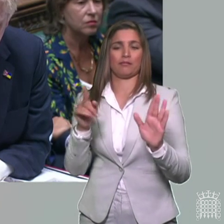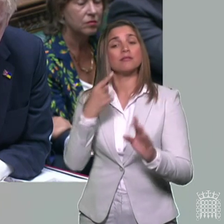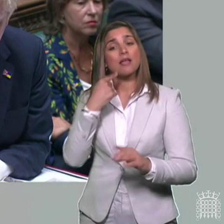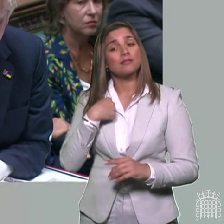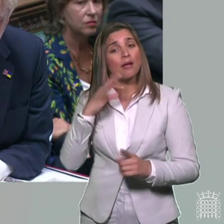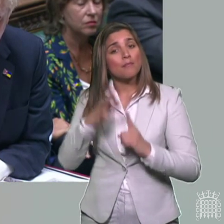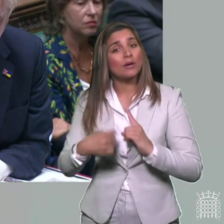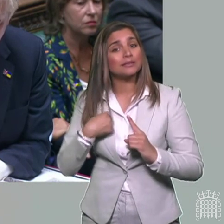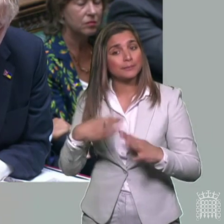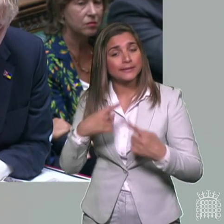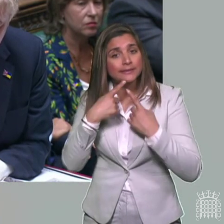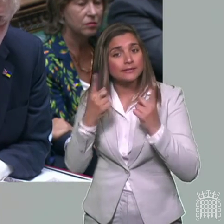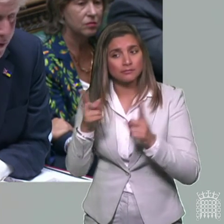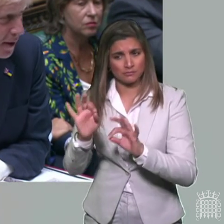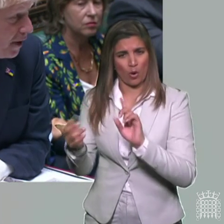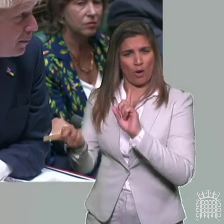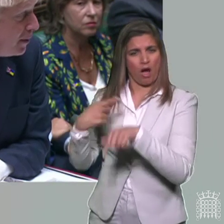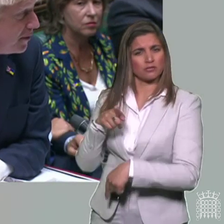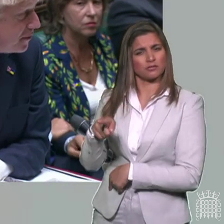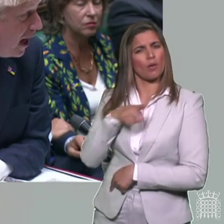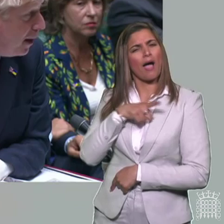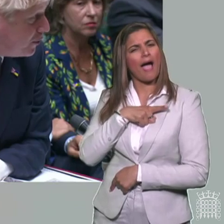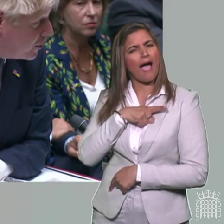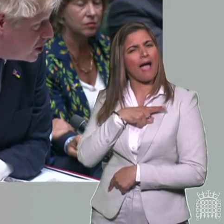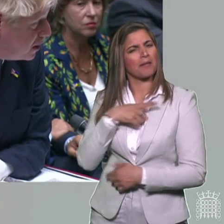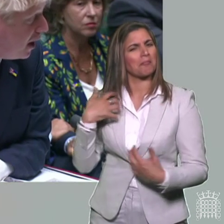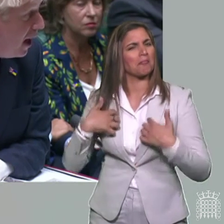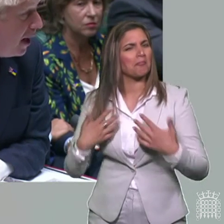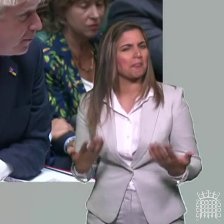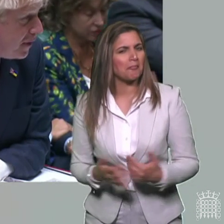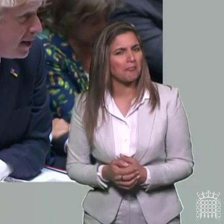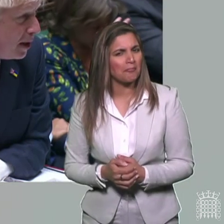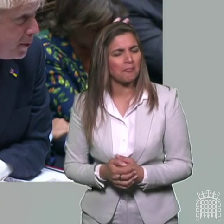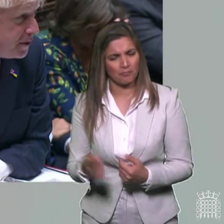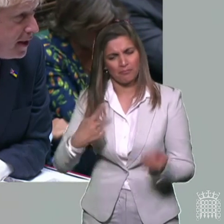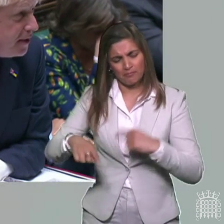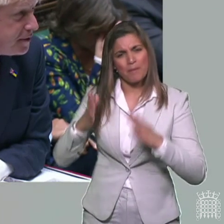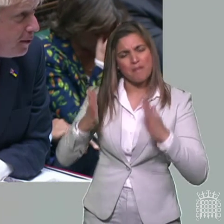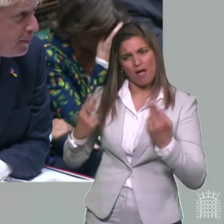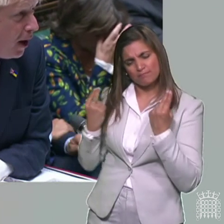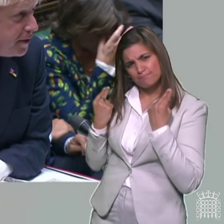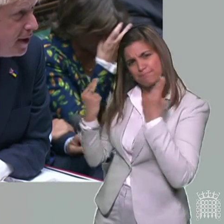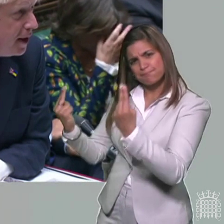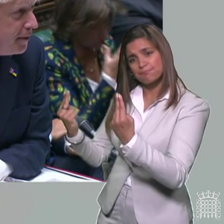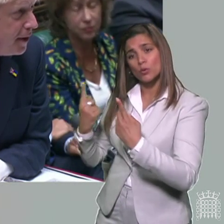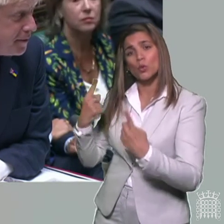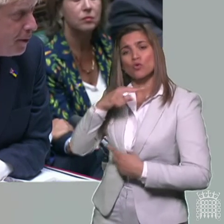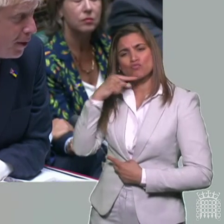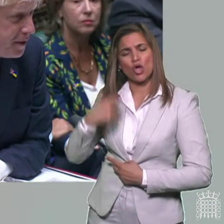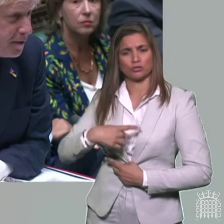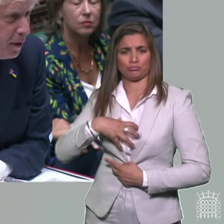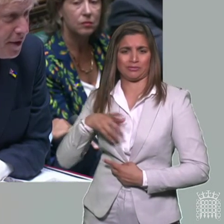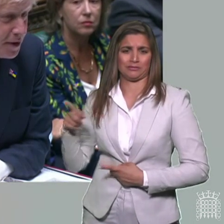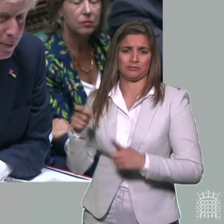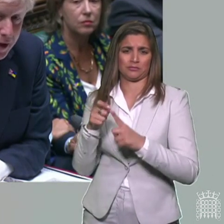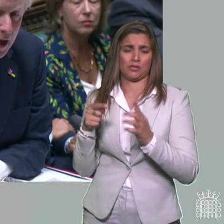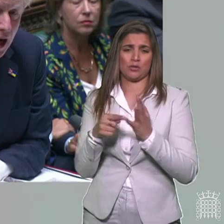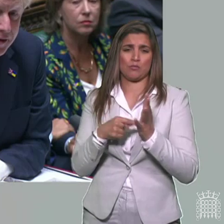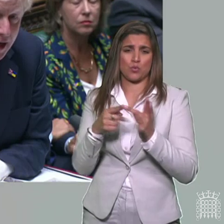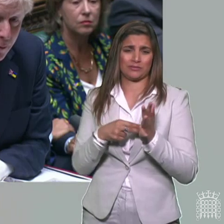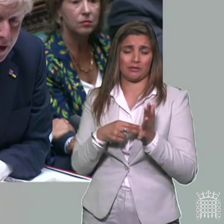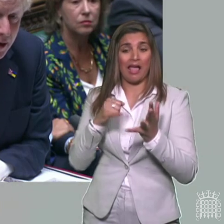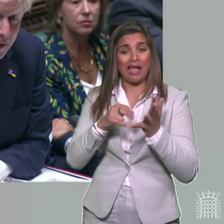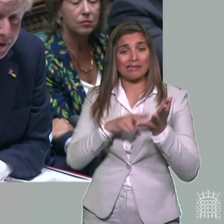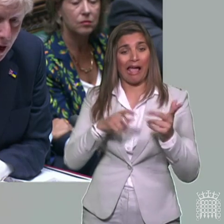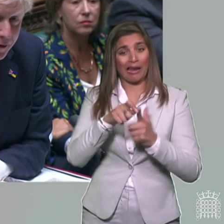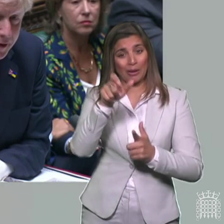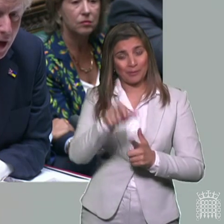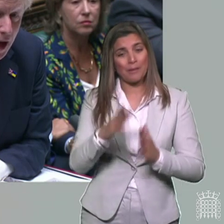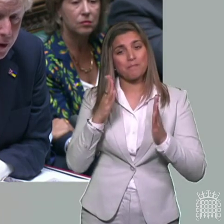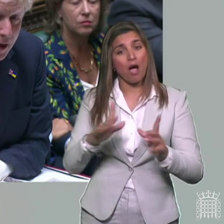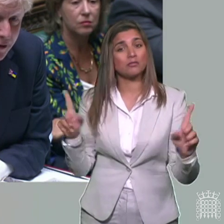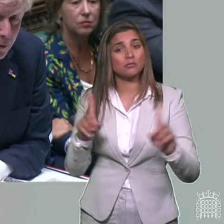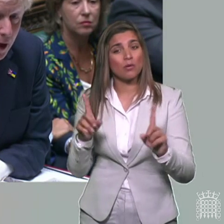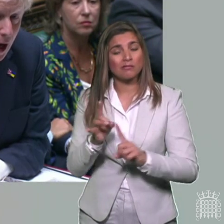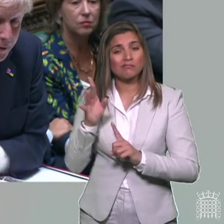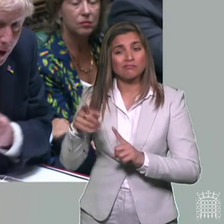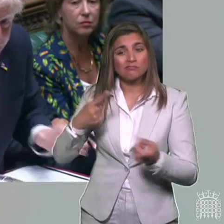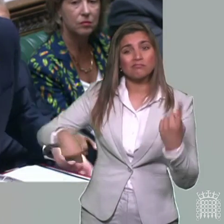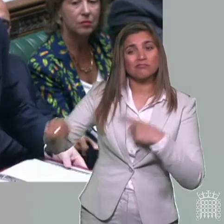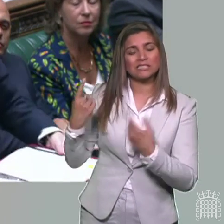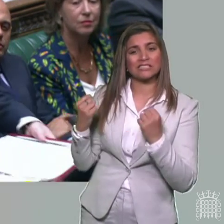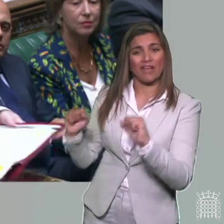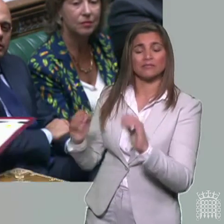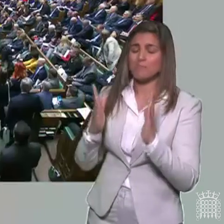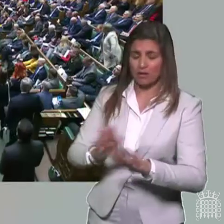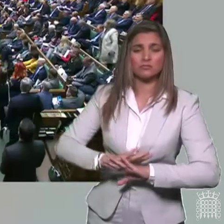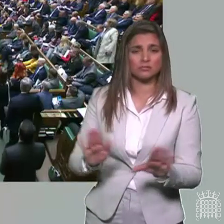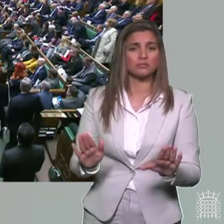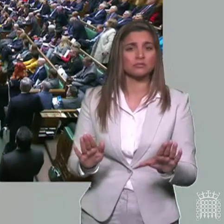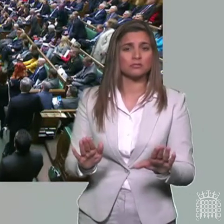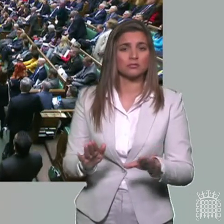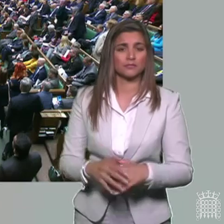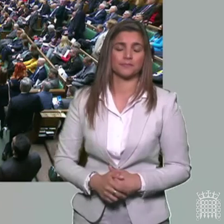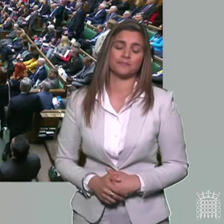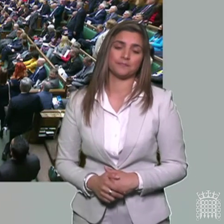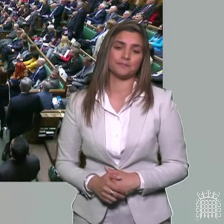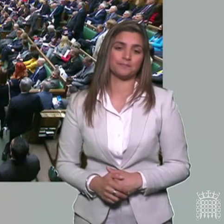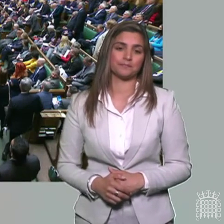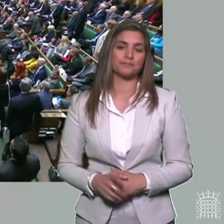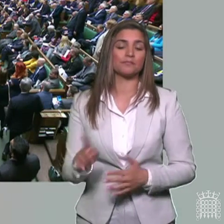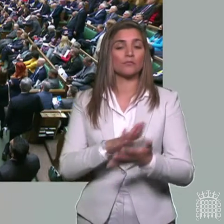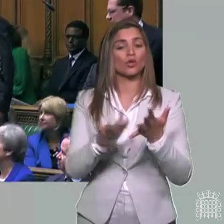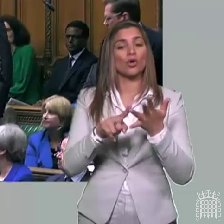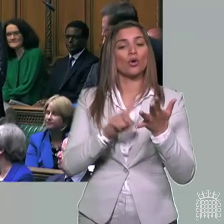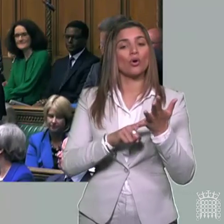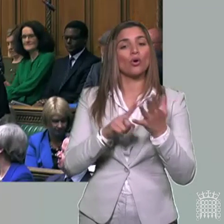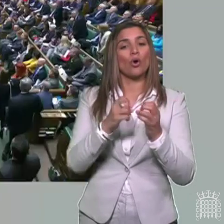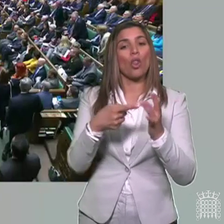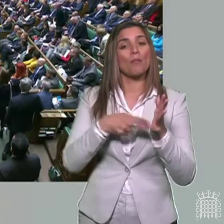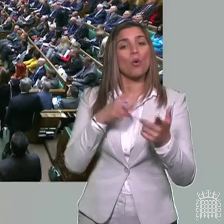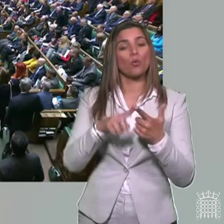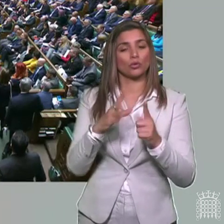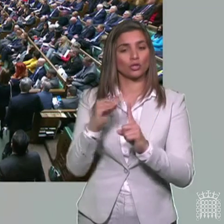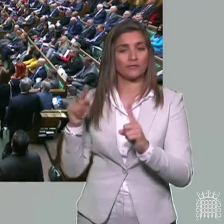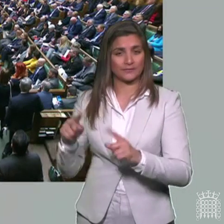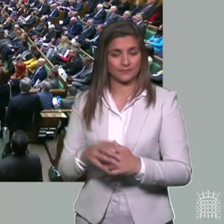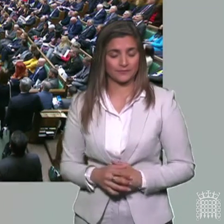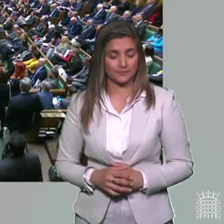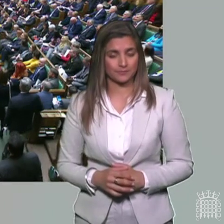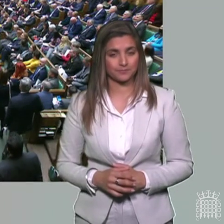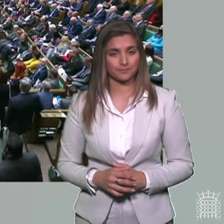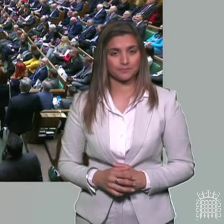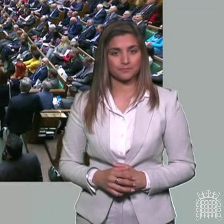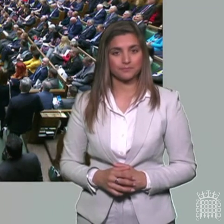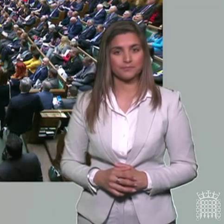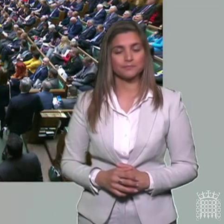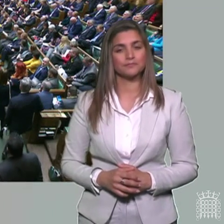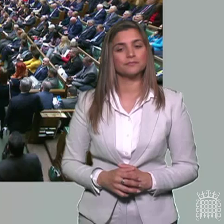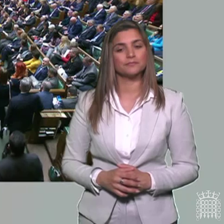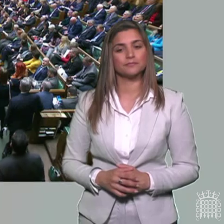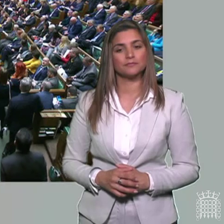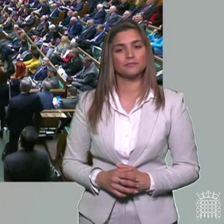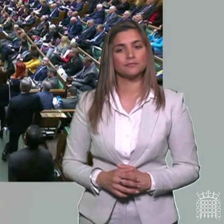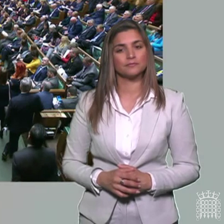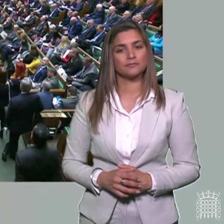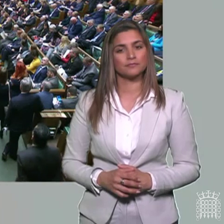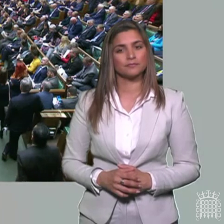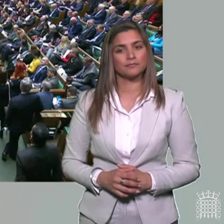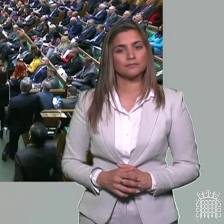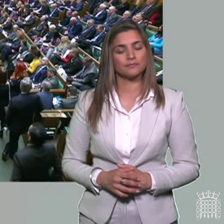If he will ensure that the NHS new hospital programme team provide feedback to the local NHS trust on the strategic outline case for the redevelopment of Kettering General Hospital so that the subsequent outline business case can be submitted in July 2022 and enable the drawdown of the £46 million of funding awarded in October 2019.